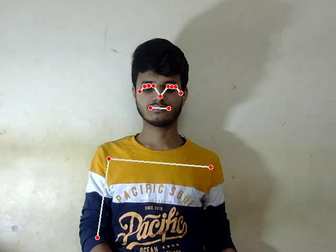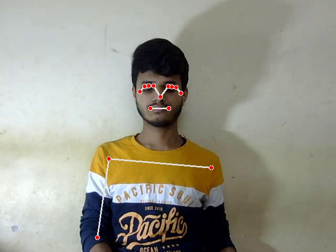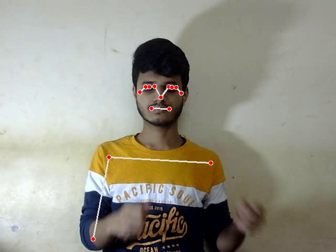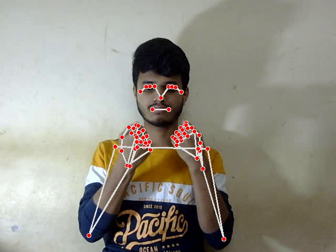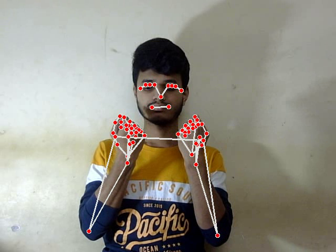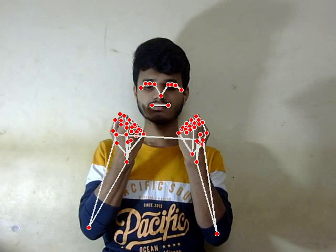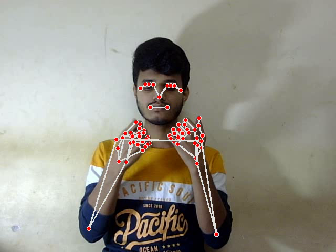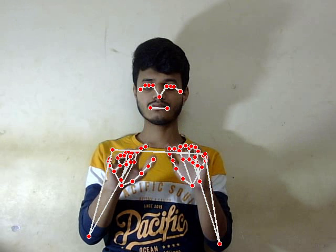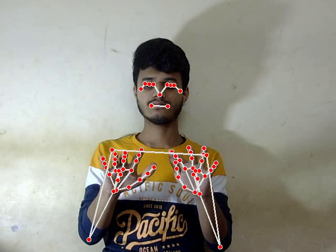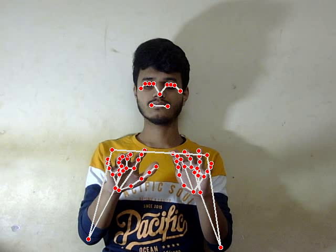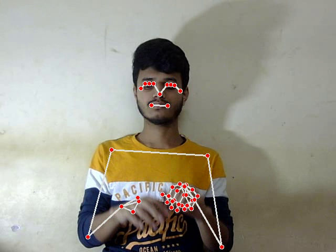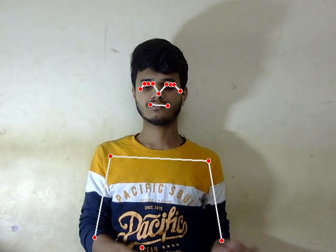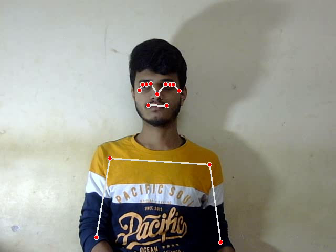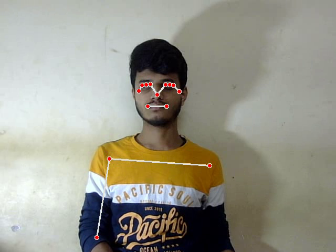finish